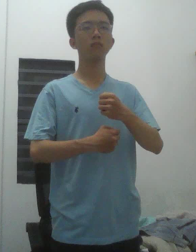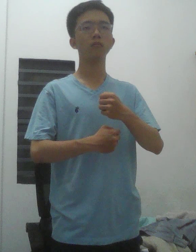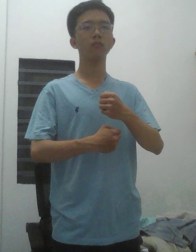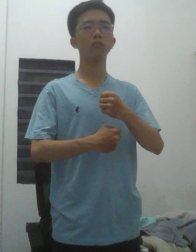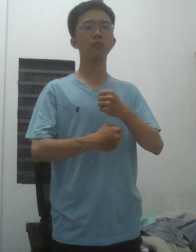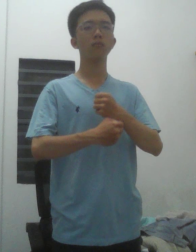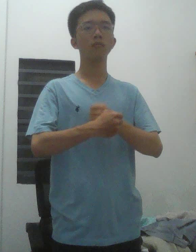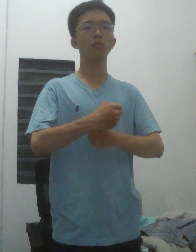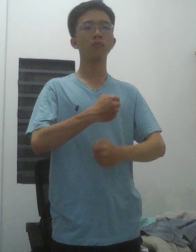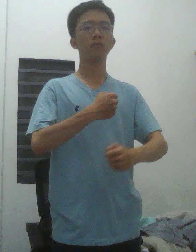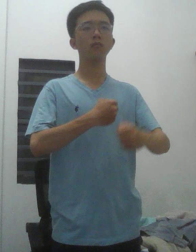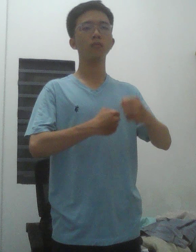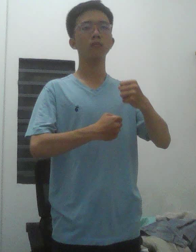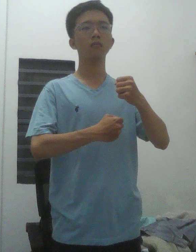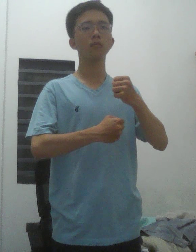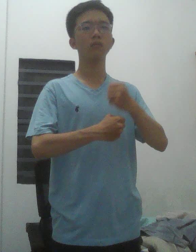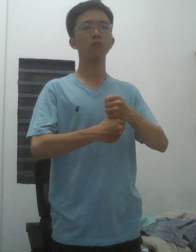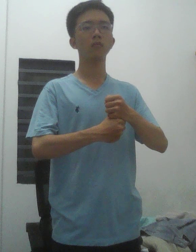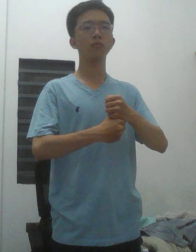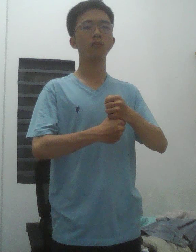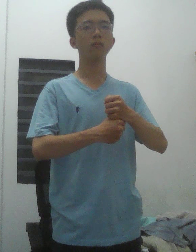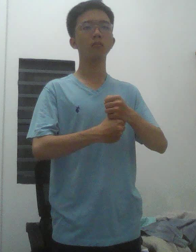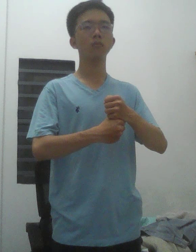nam